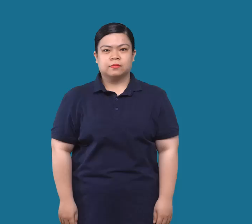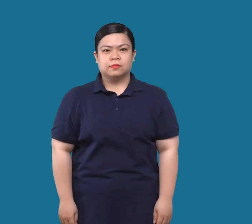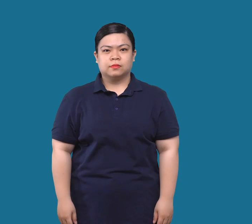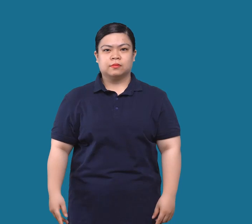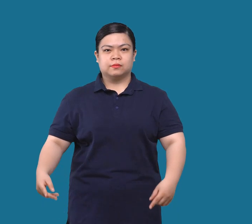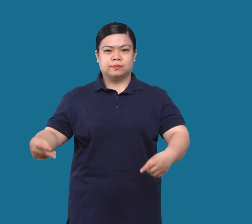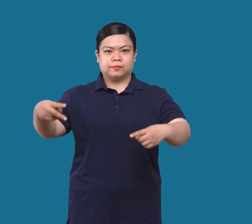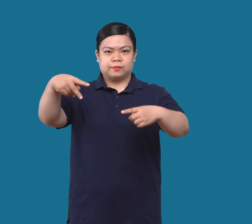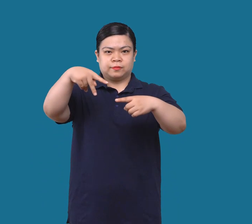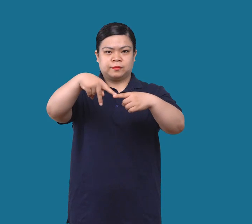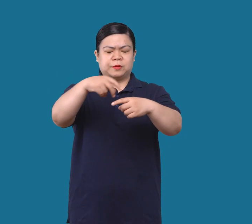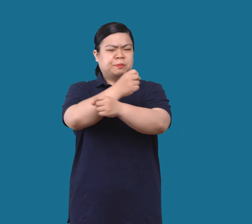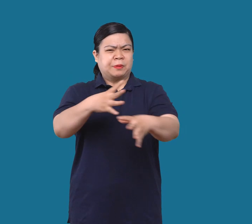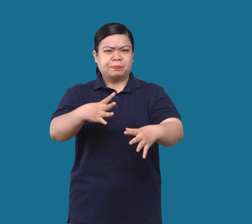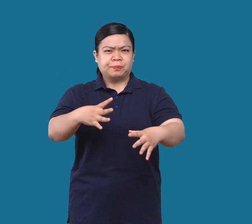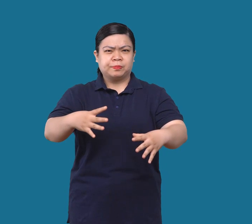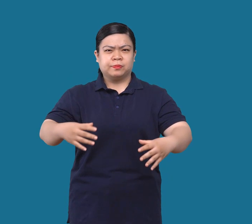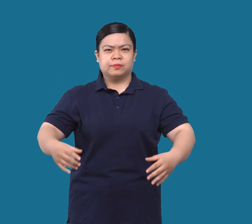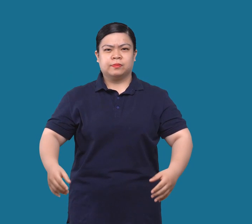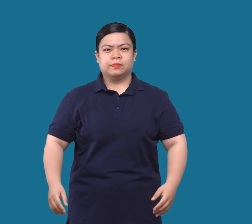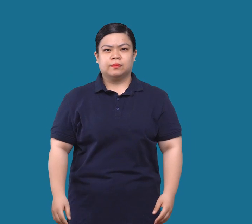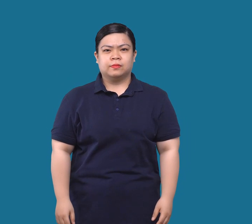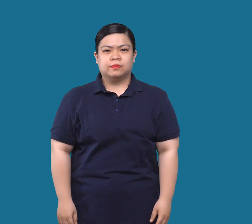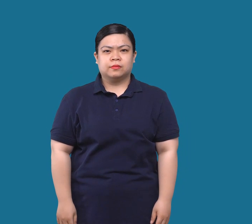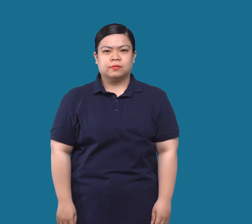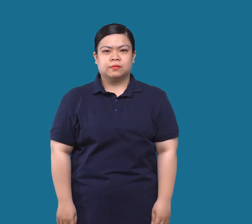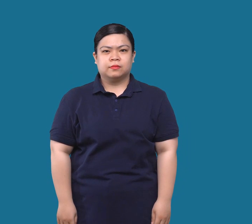nổ mìn